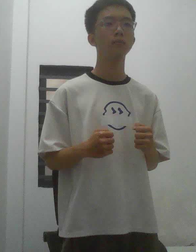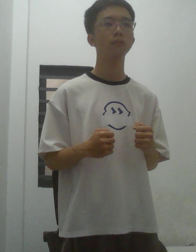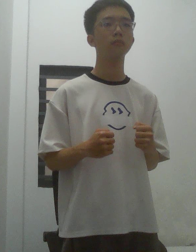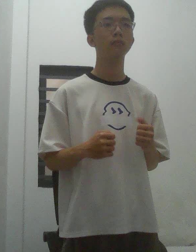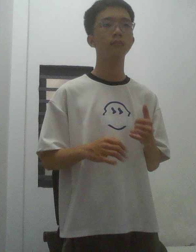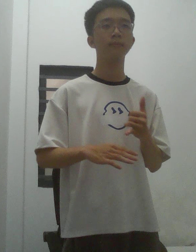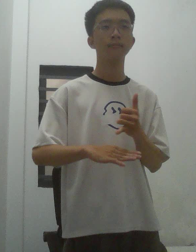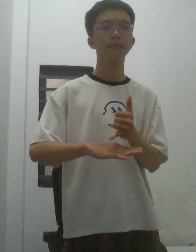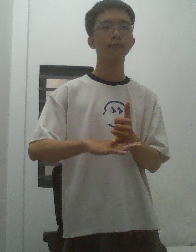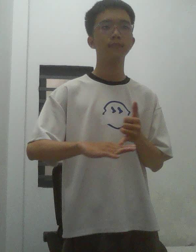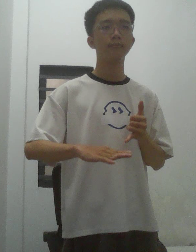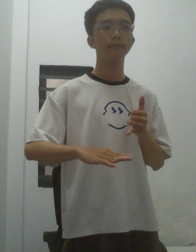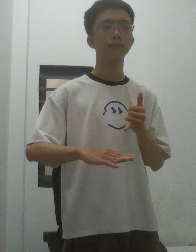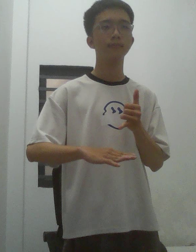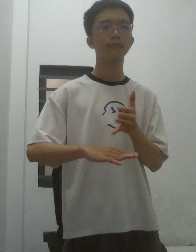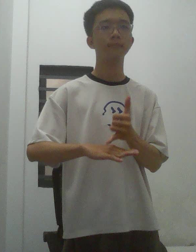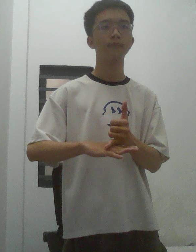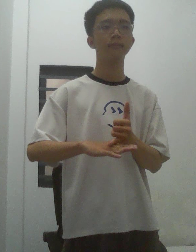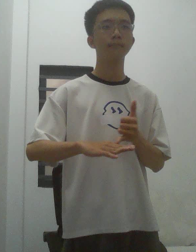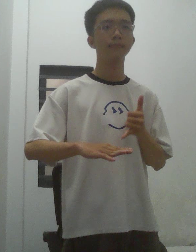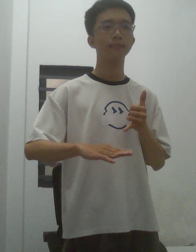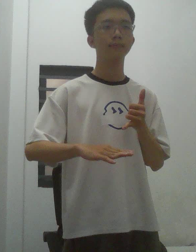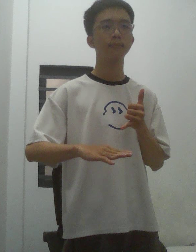cuoi tuan